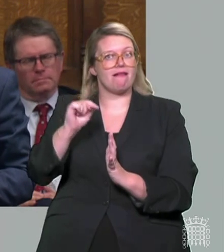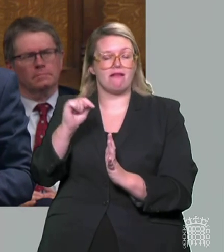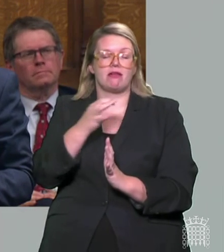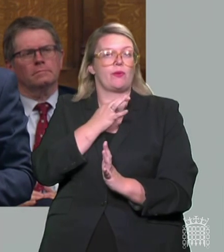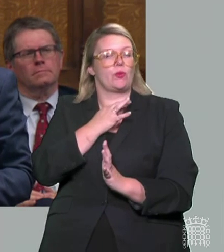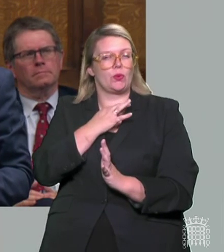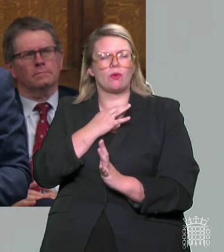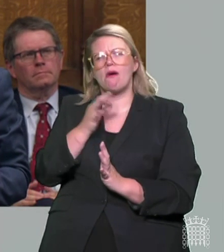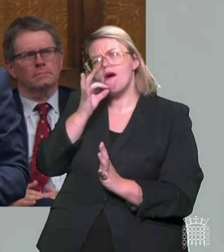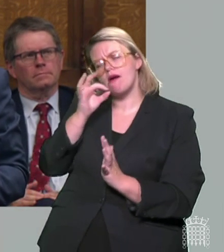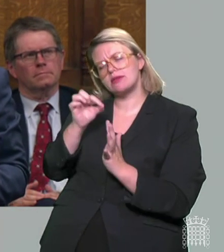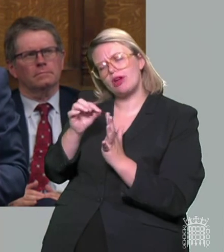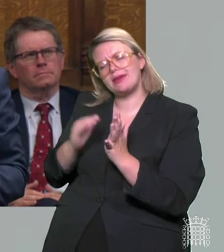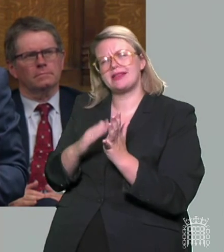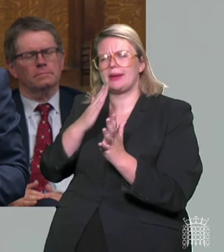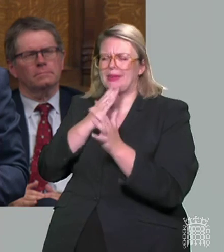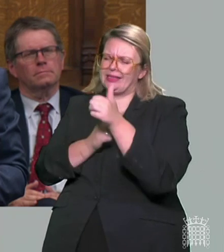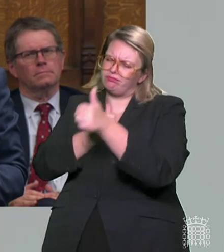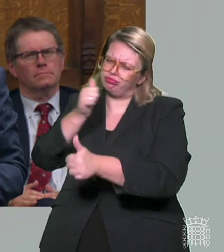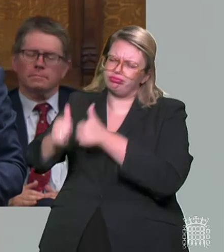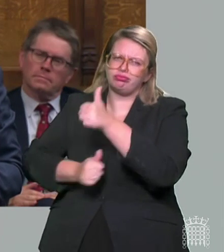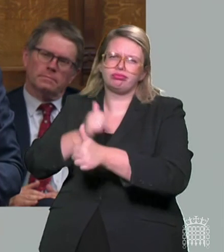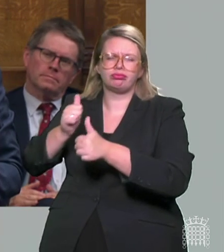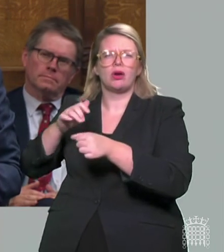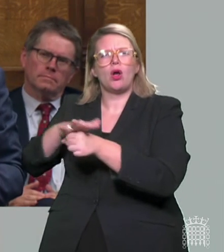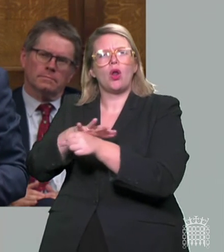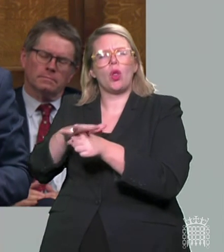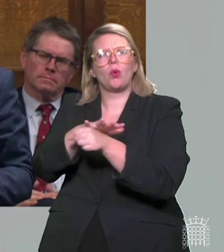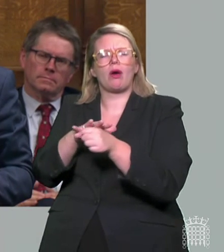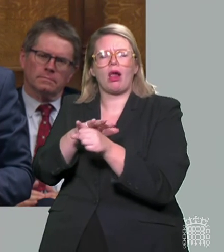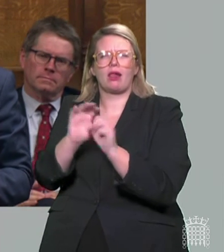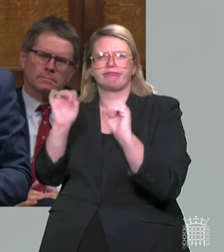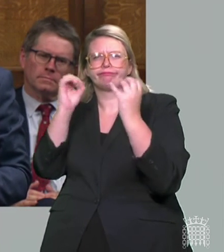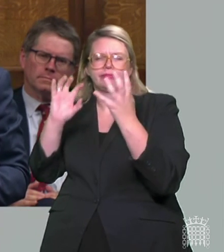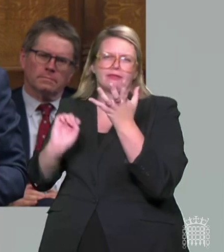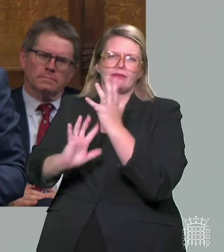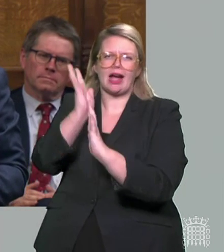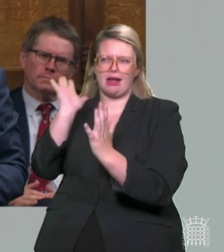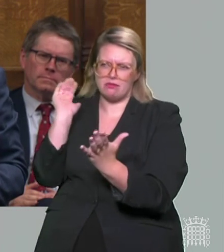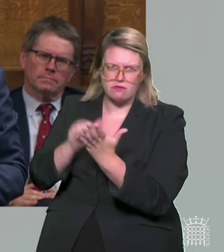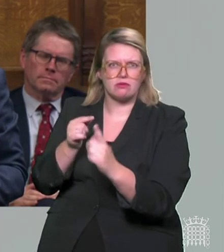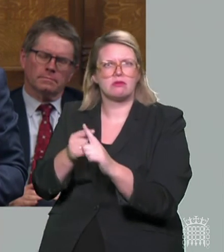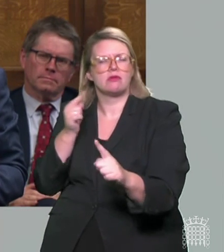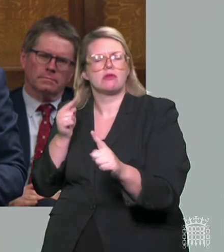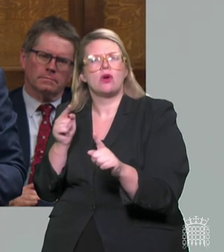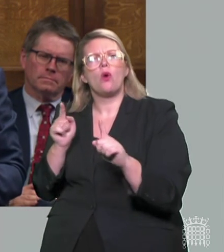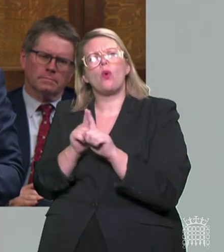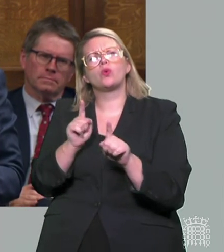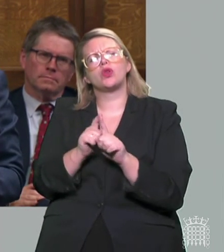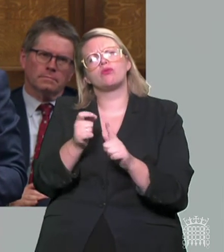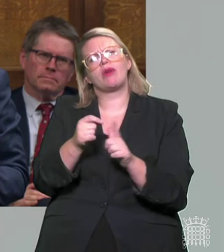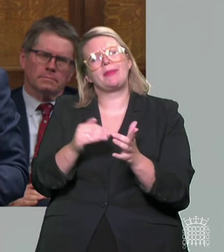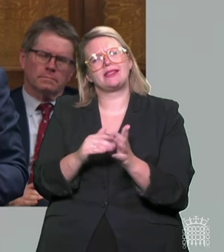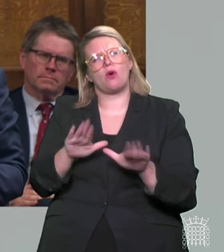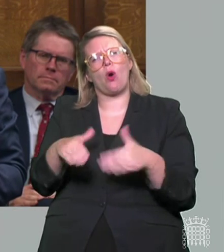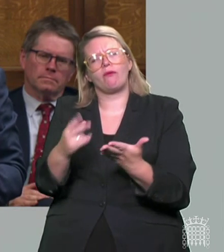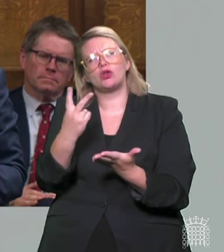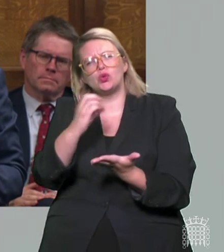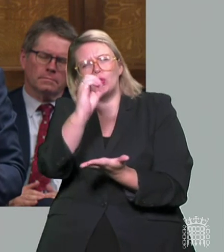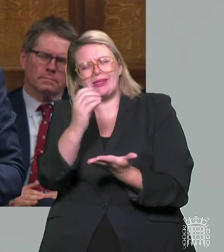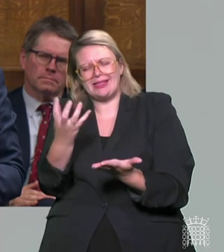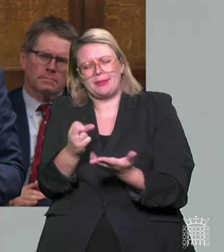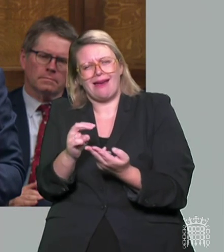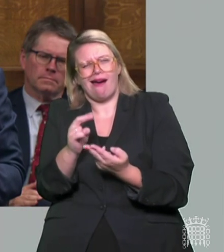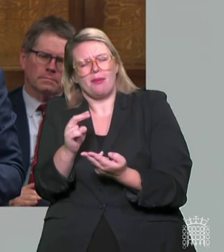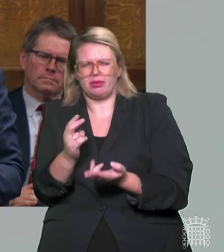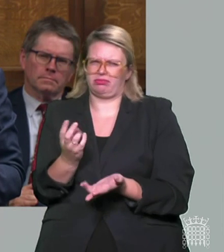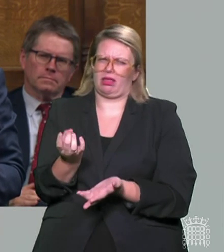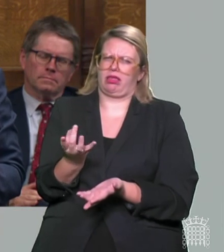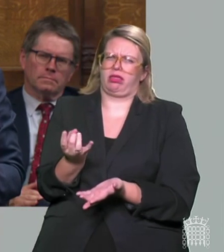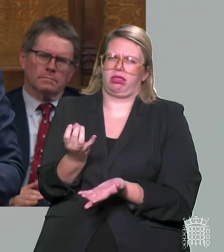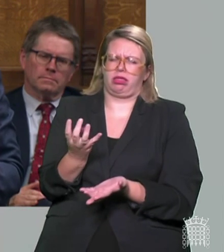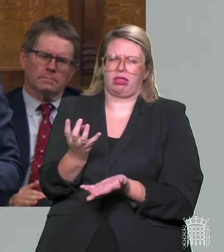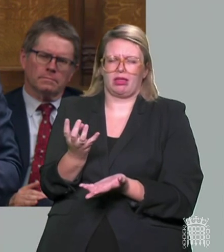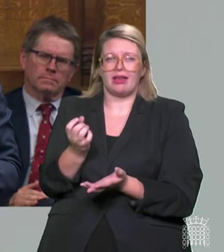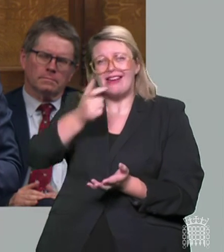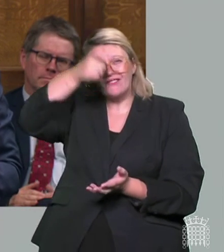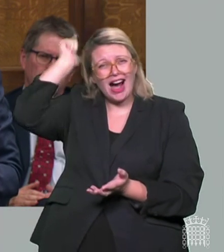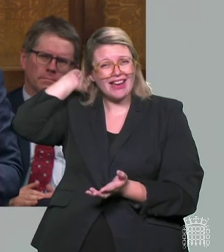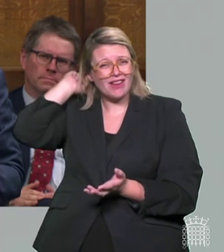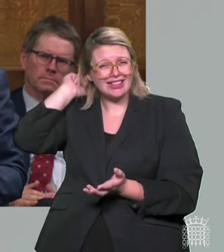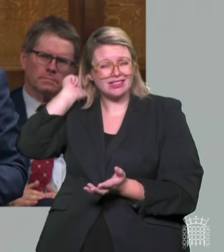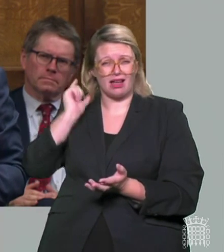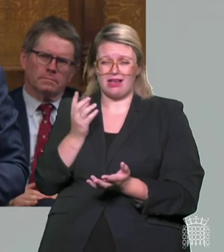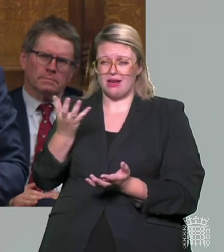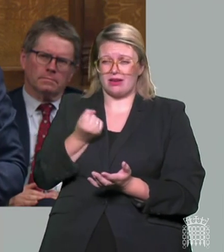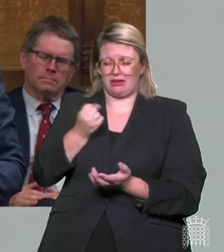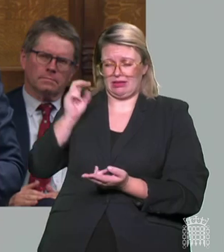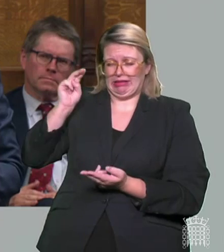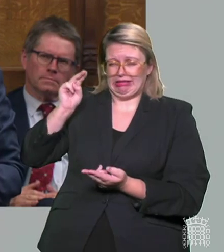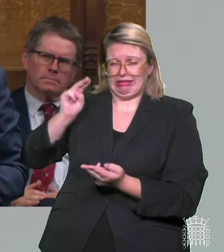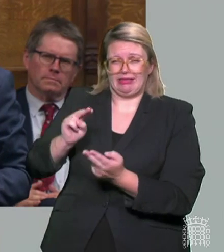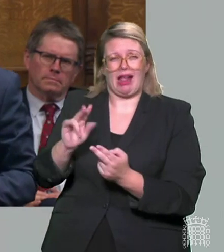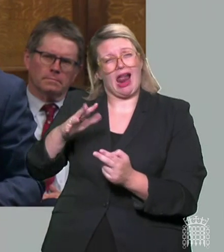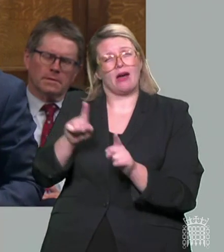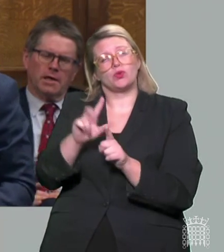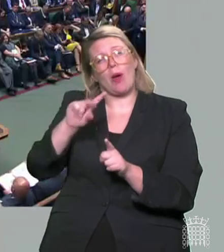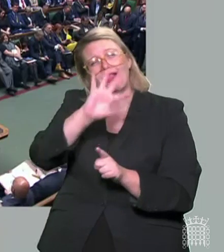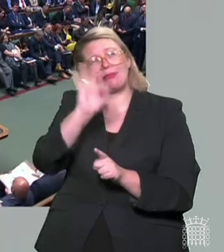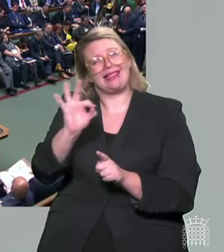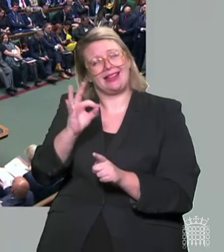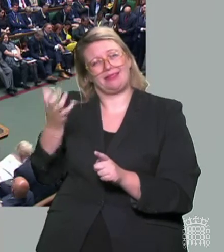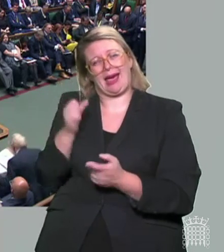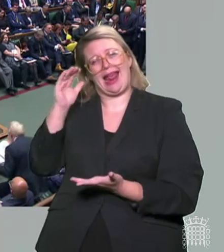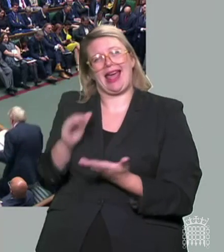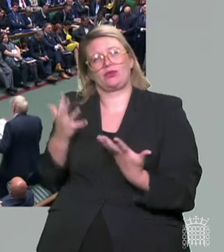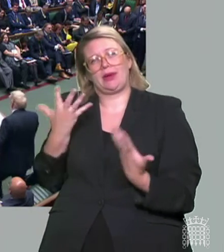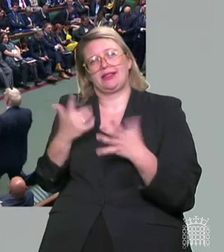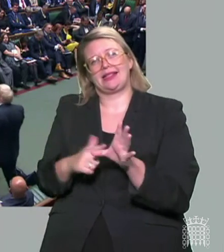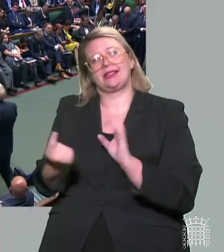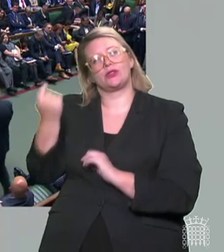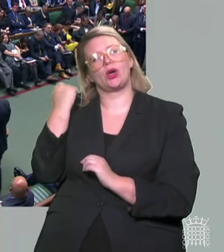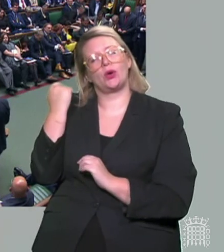Will he join me in praising the emergency service workers who were at the scene, and will he reconsider his 2% pay offer when firefighters have endured a 12% real-terms pay cut over the last decade?